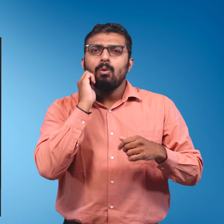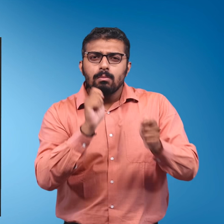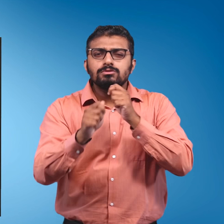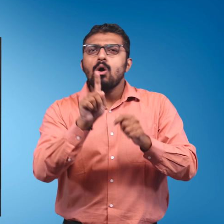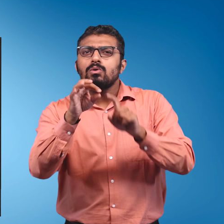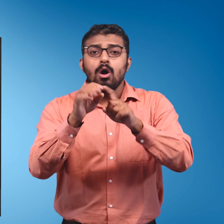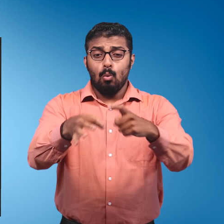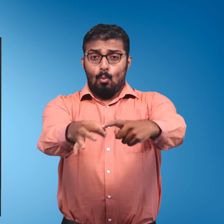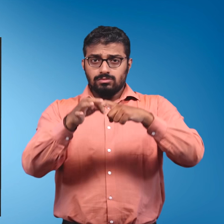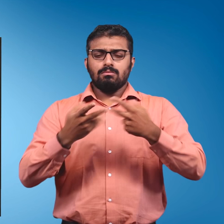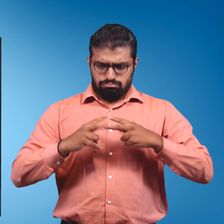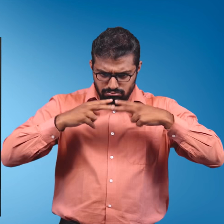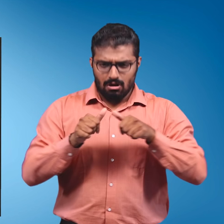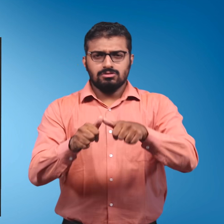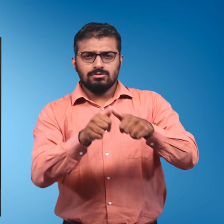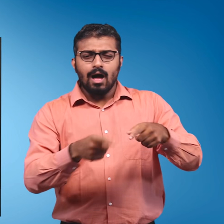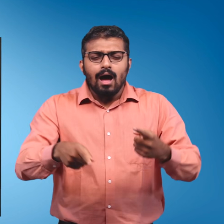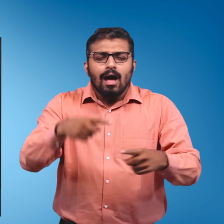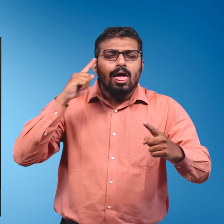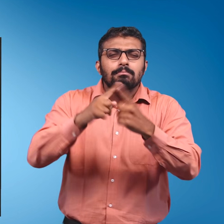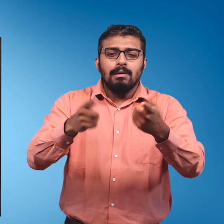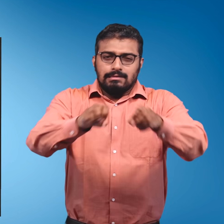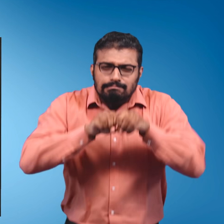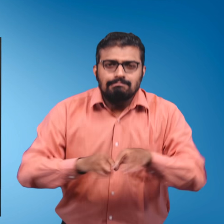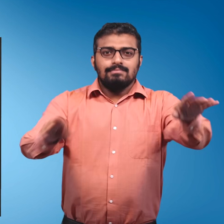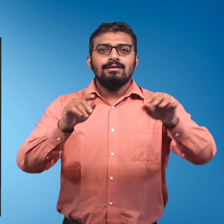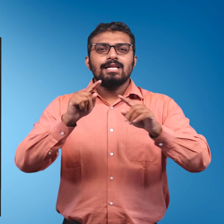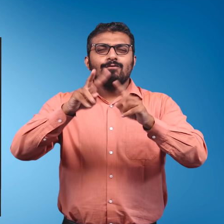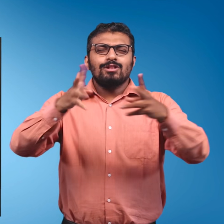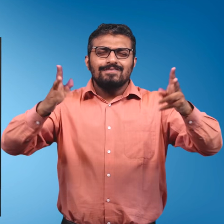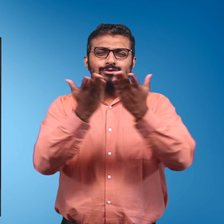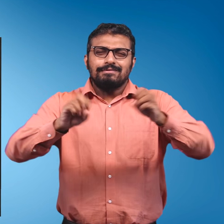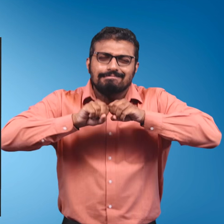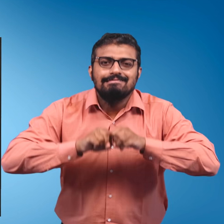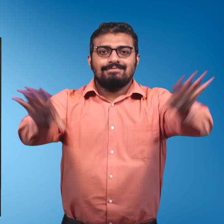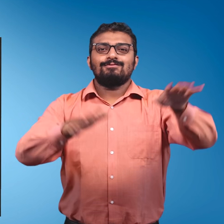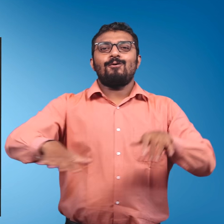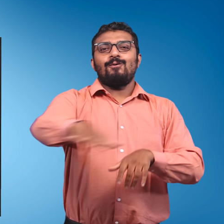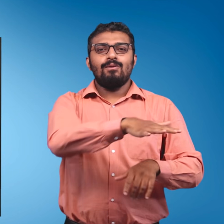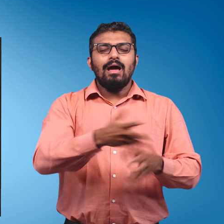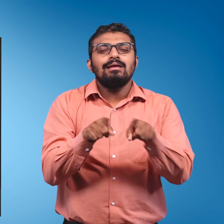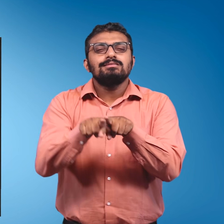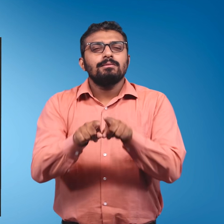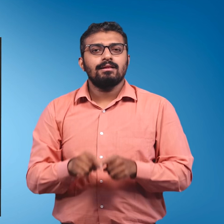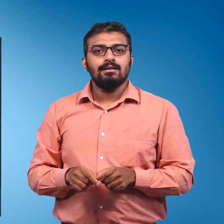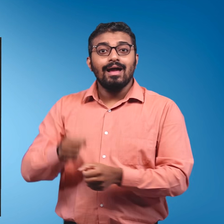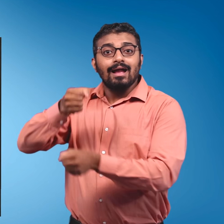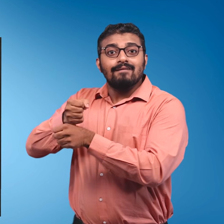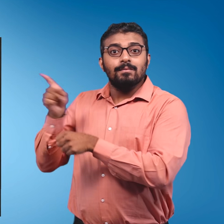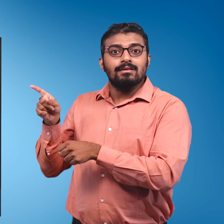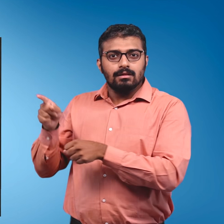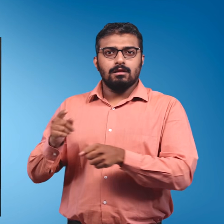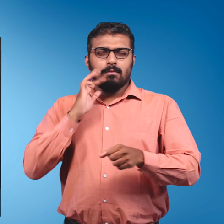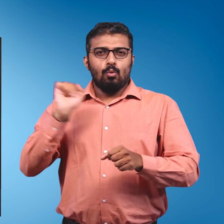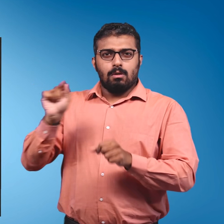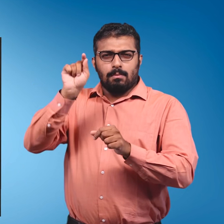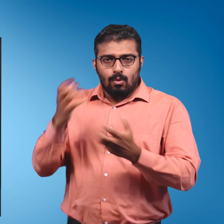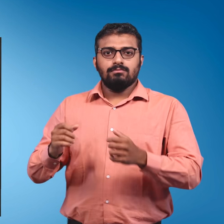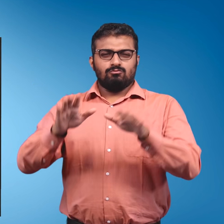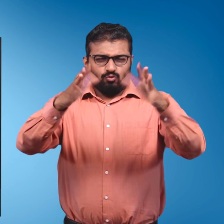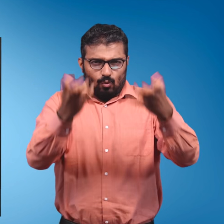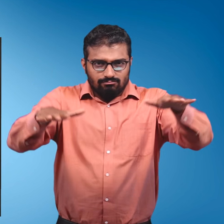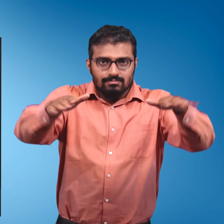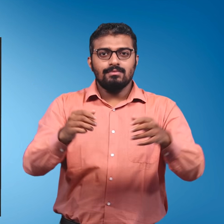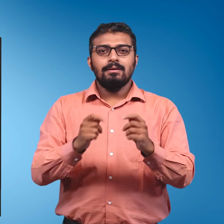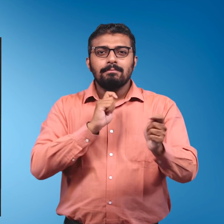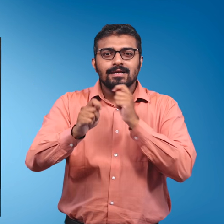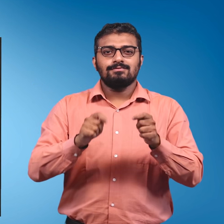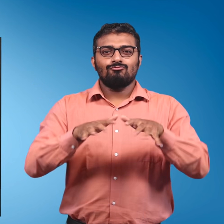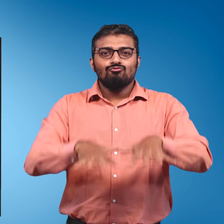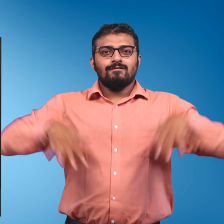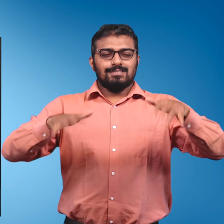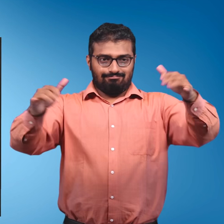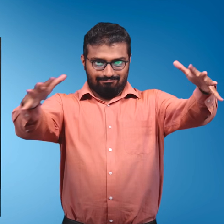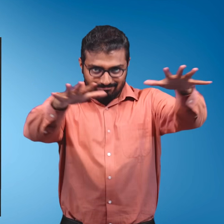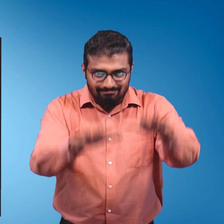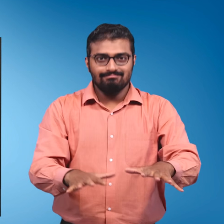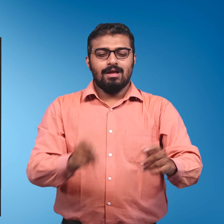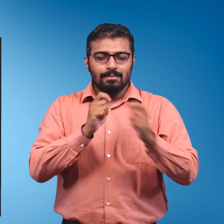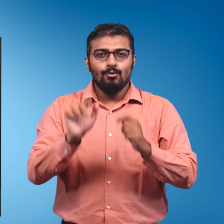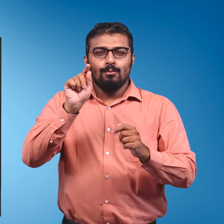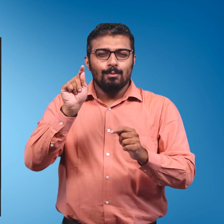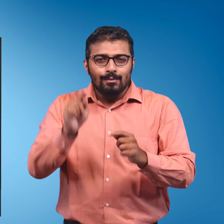and are then expected to report on this to the larger public. For example, the government holds press conferences on important issues.